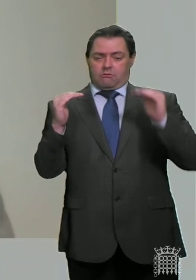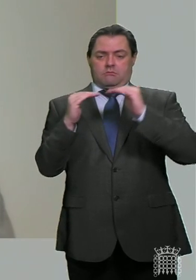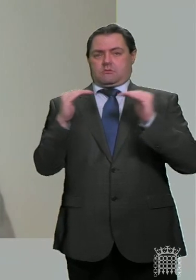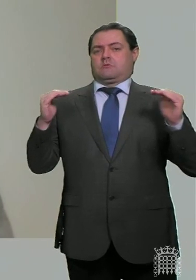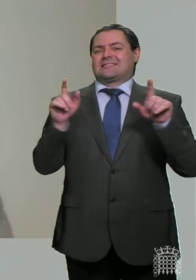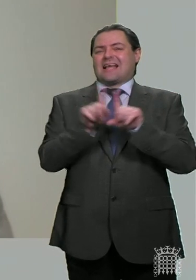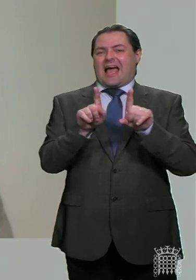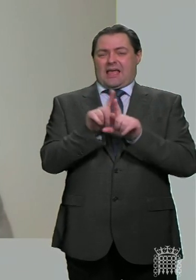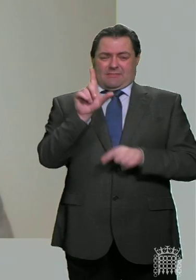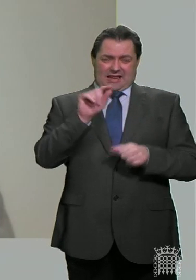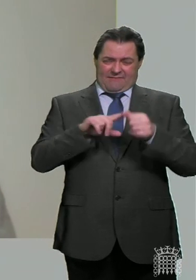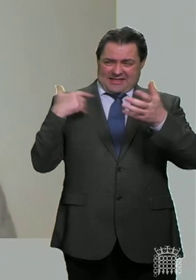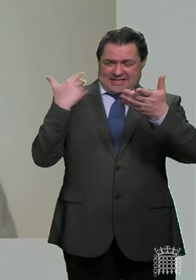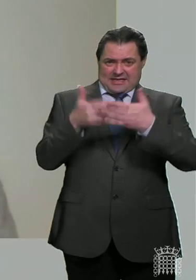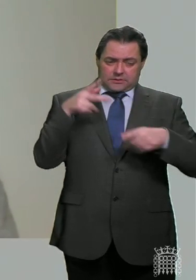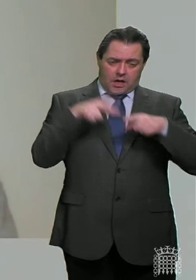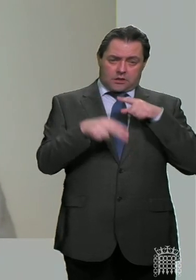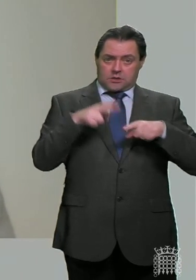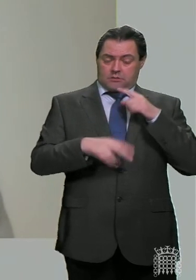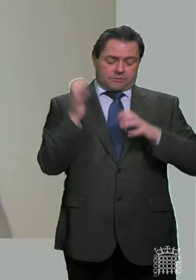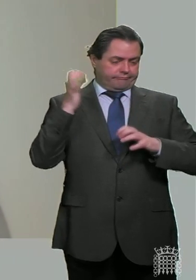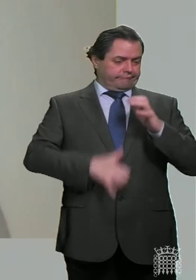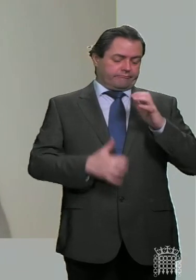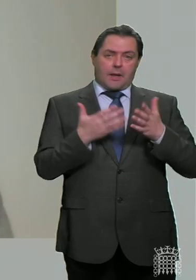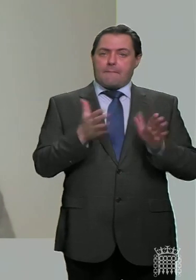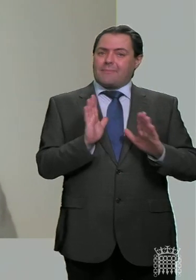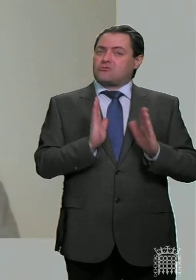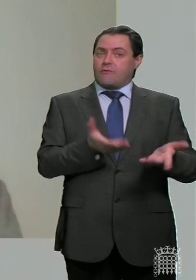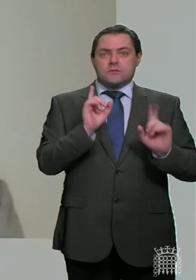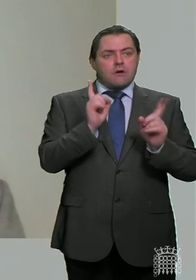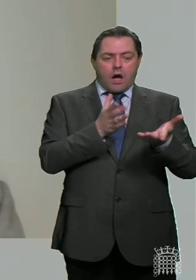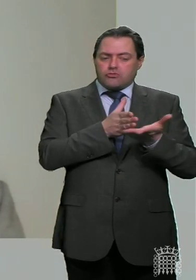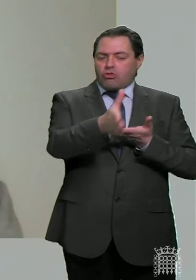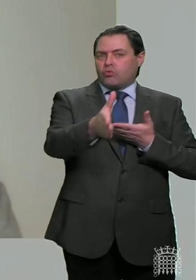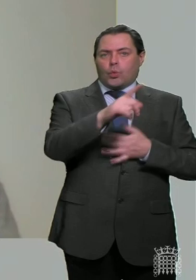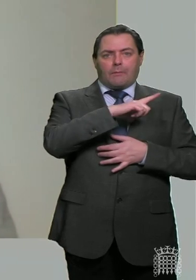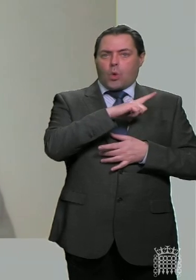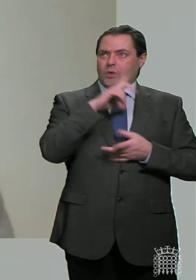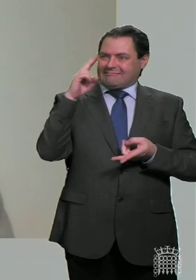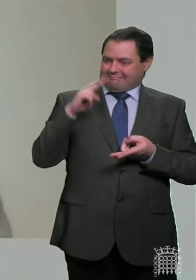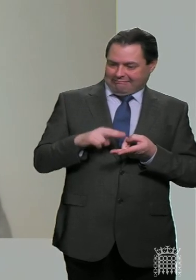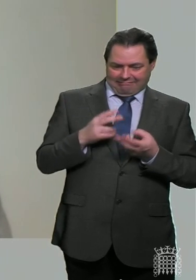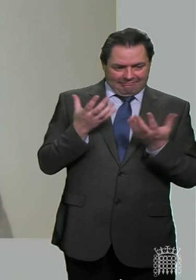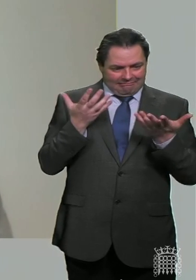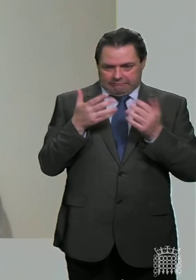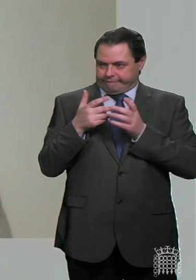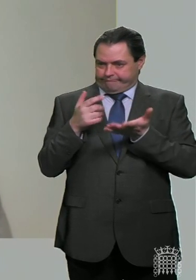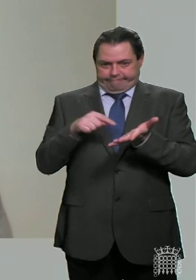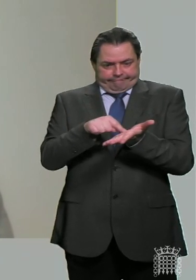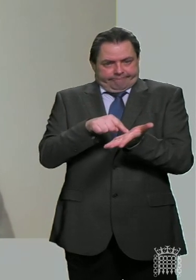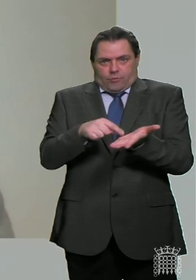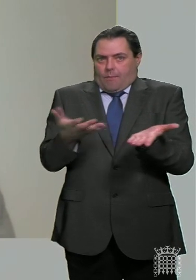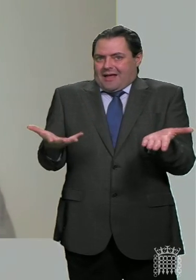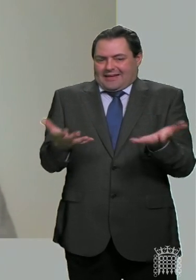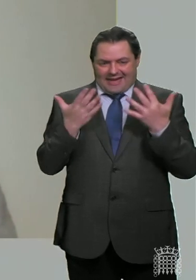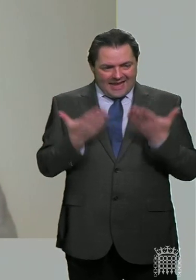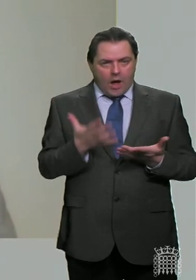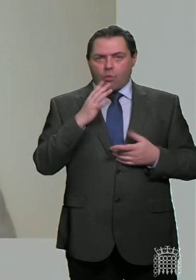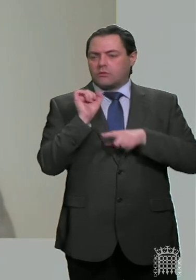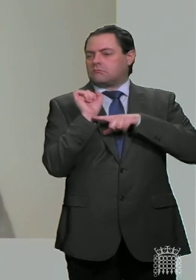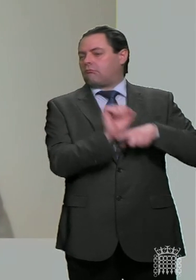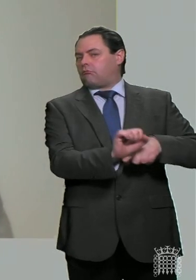Eleven years of Tory austerity cuts have destroyed the capacity of our public services to withstand the pandemic, and now they plan to bypass the democratic structures in Wales.